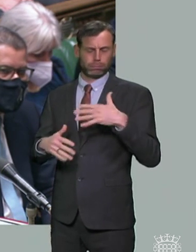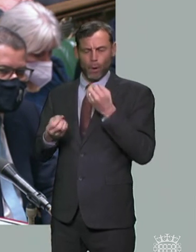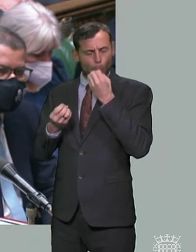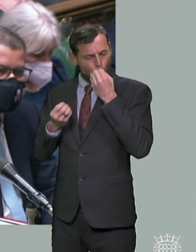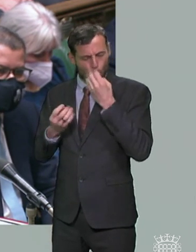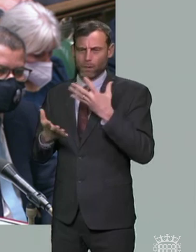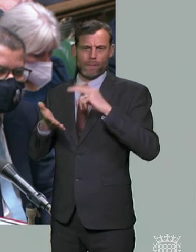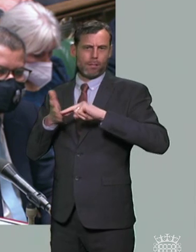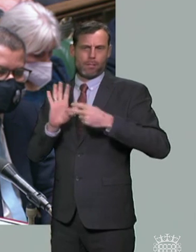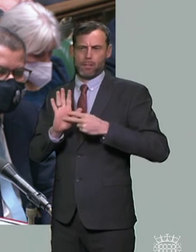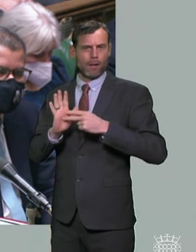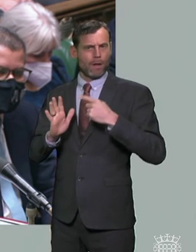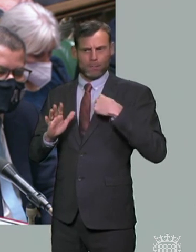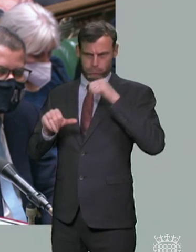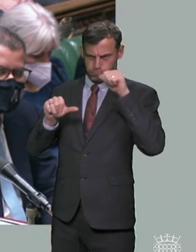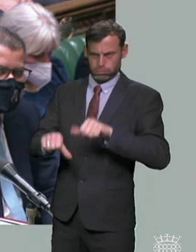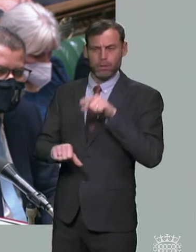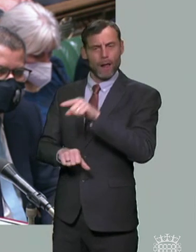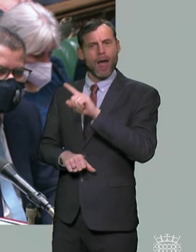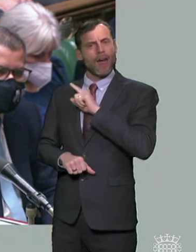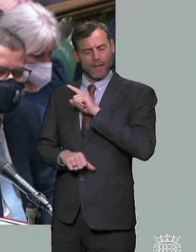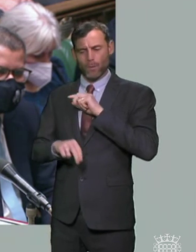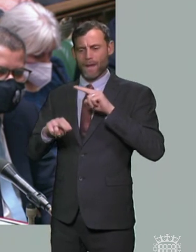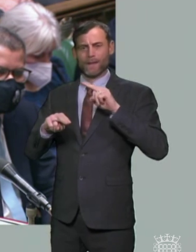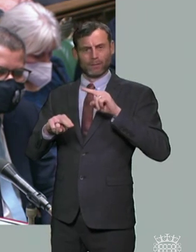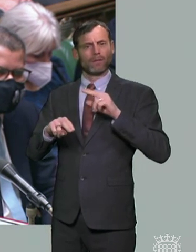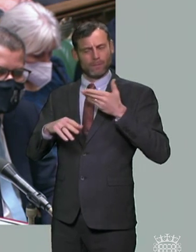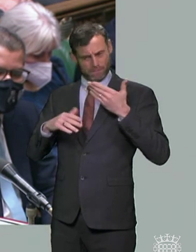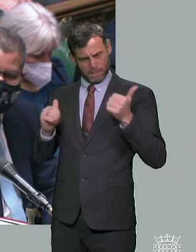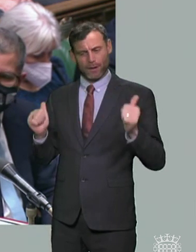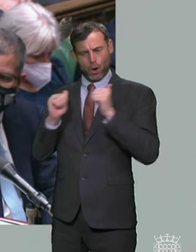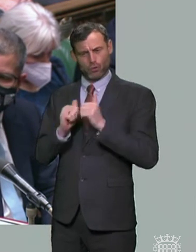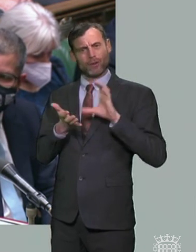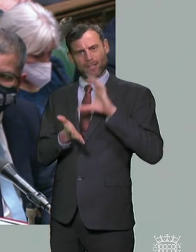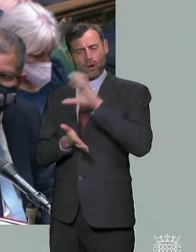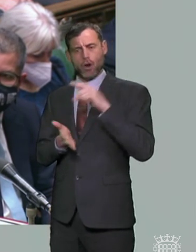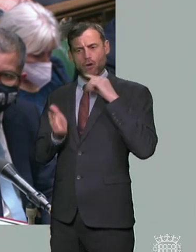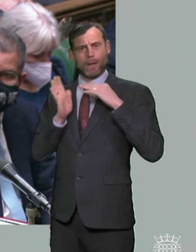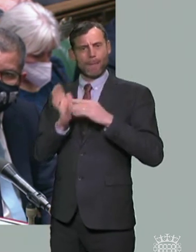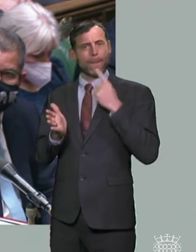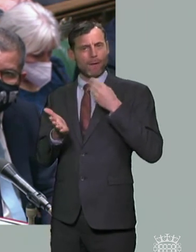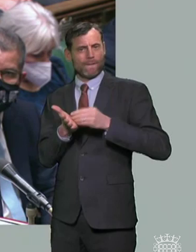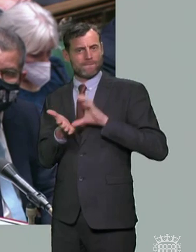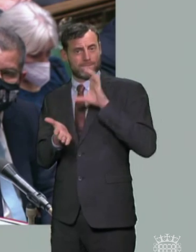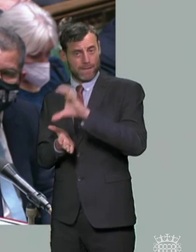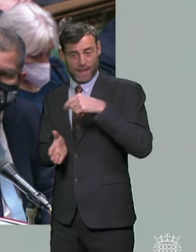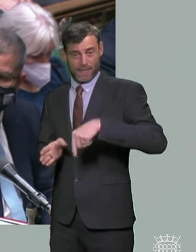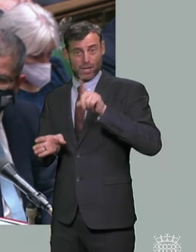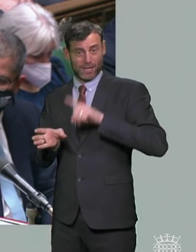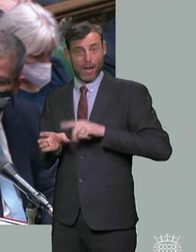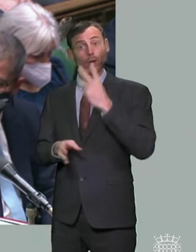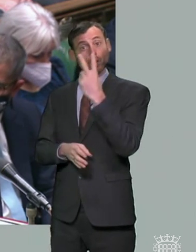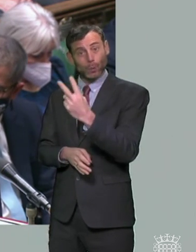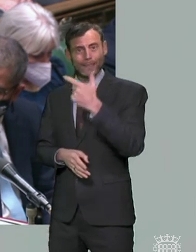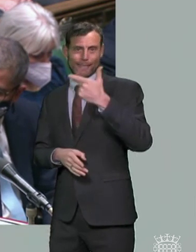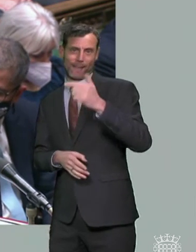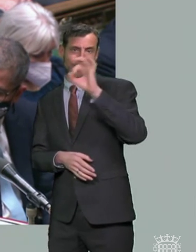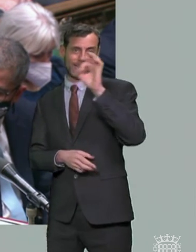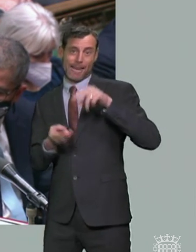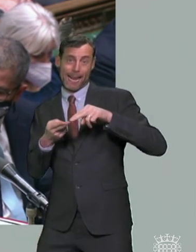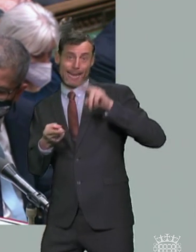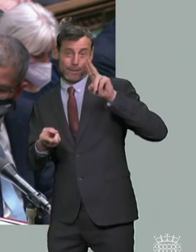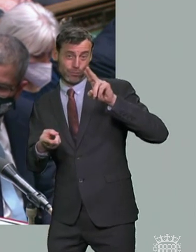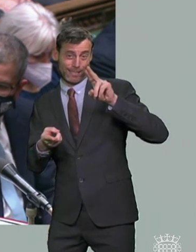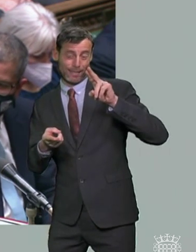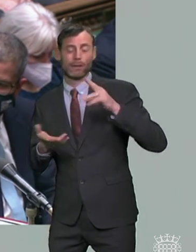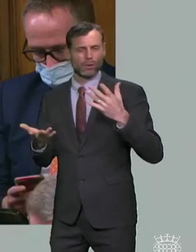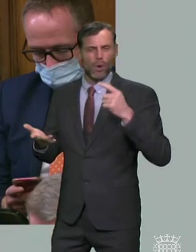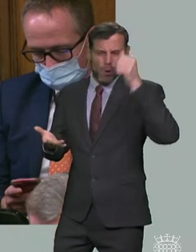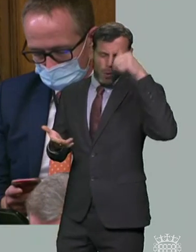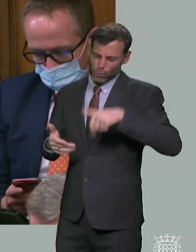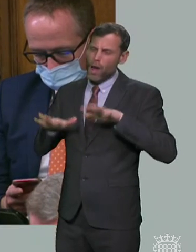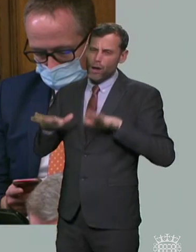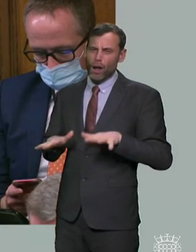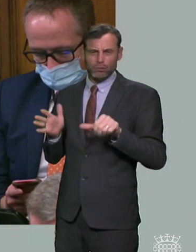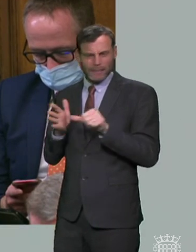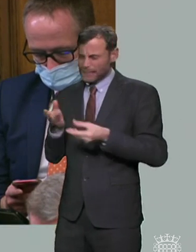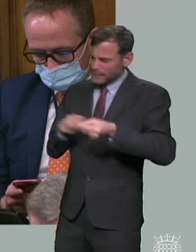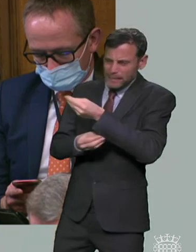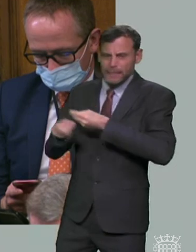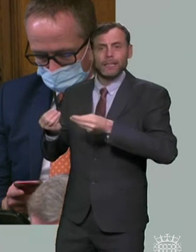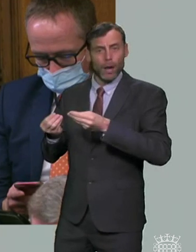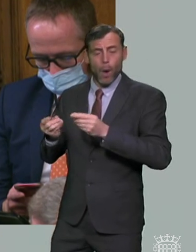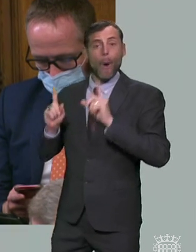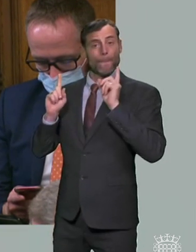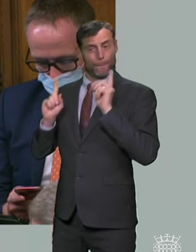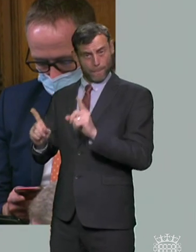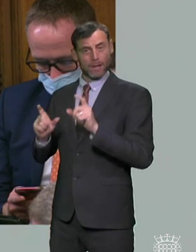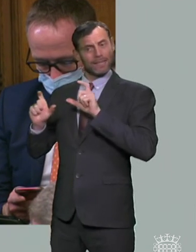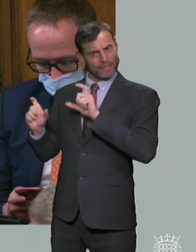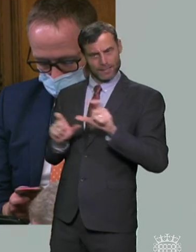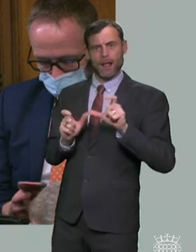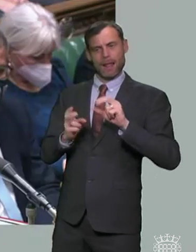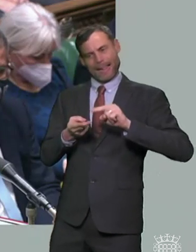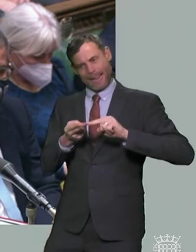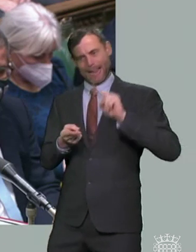That is why, through the Foreign, Commonwealth and Development Office, we are providing £189 million of funding this year—a 27% increase on the previous financial year—in spite of all the difficulties this country is facing.